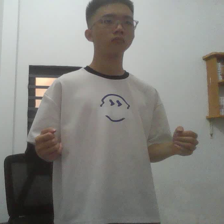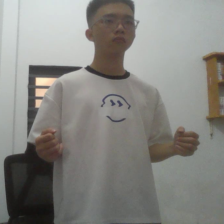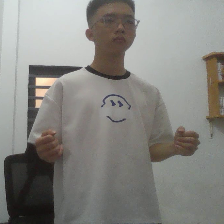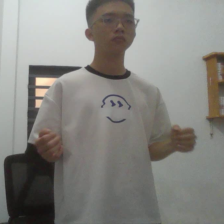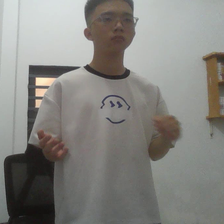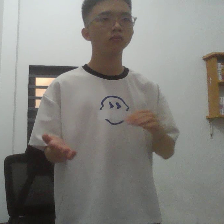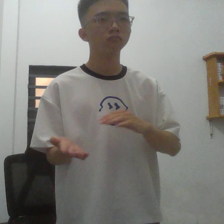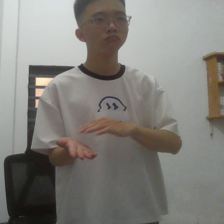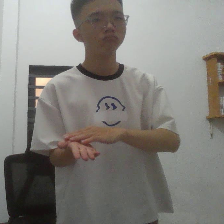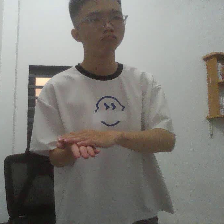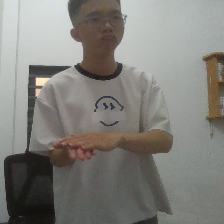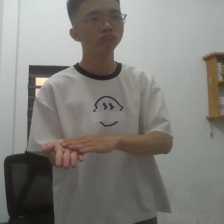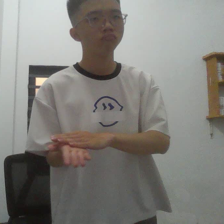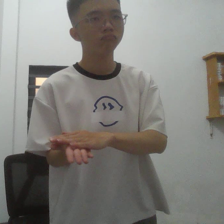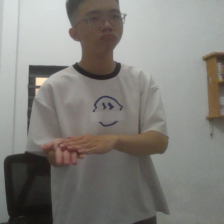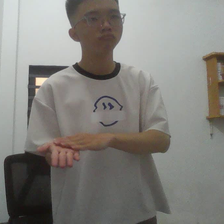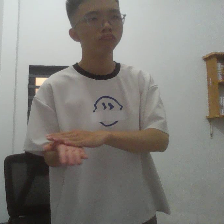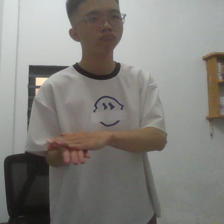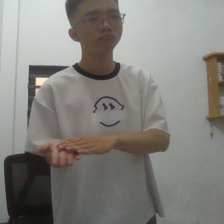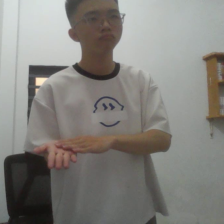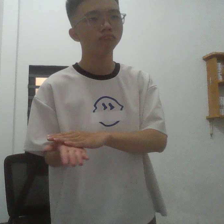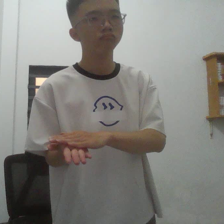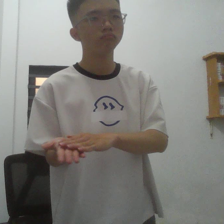xin loi